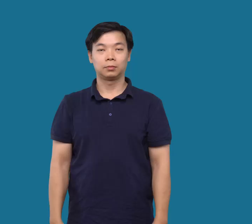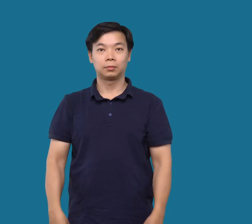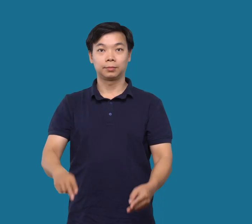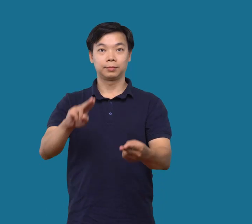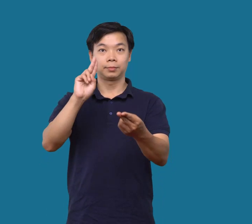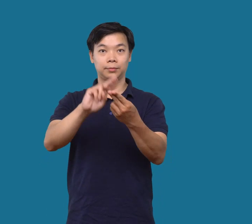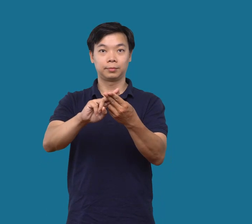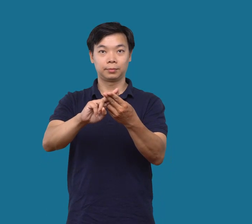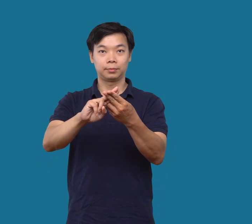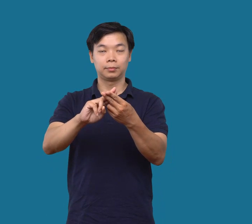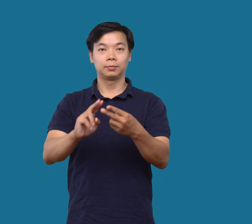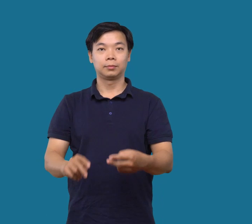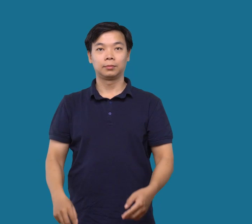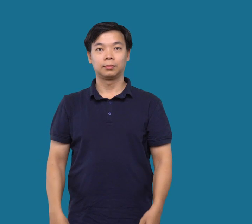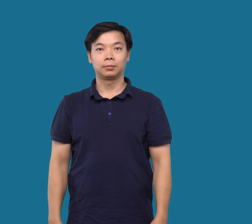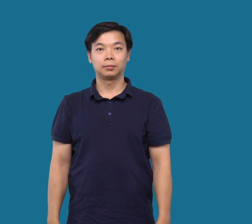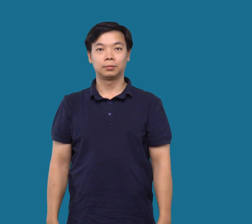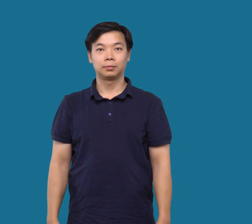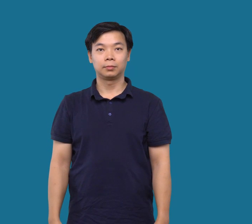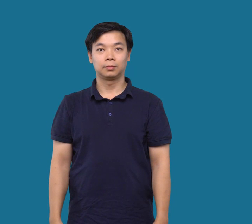nhân (Toán học)